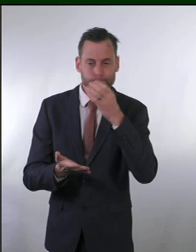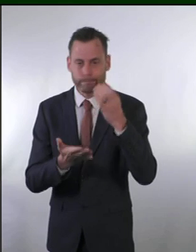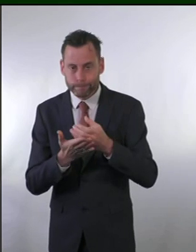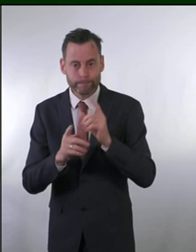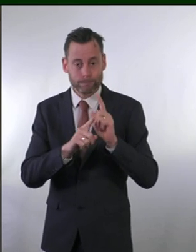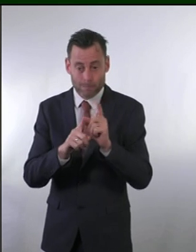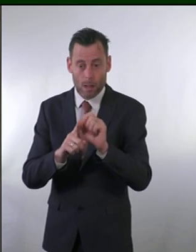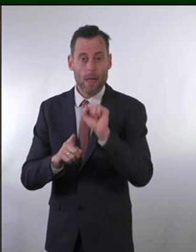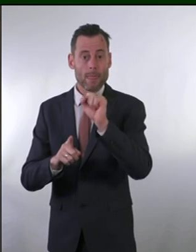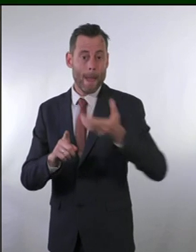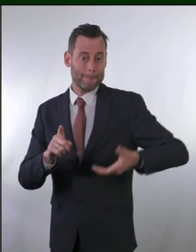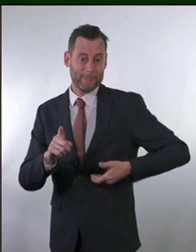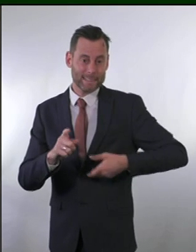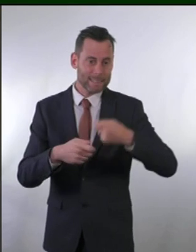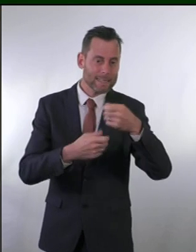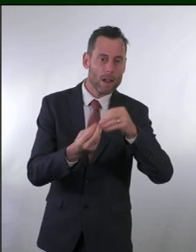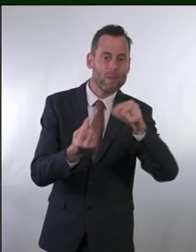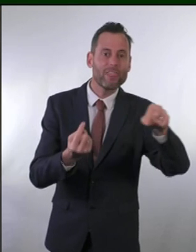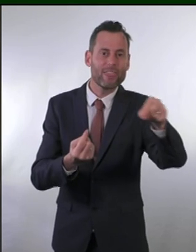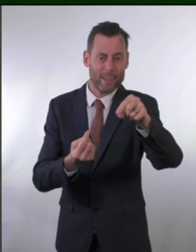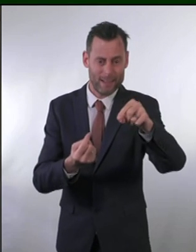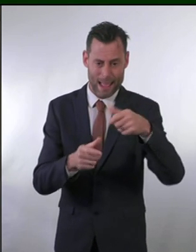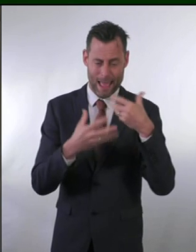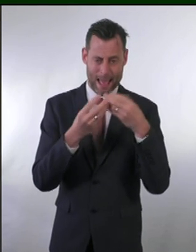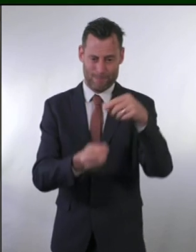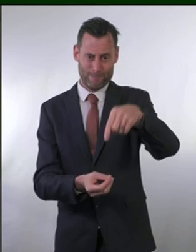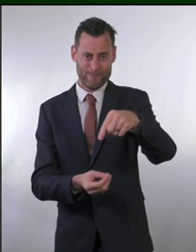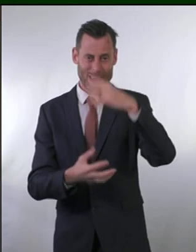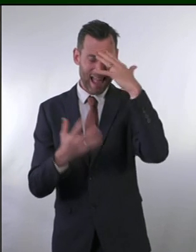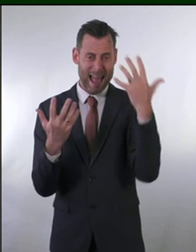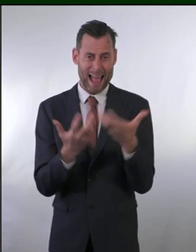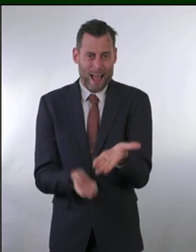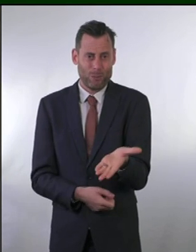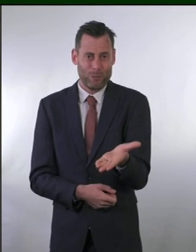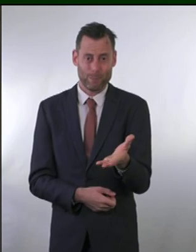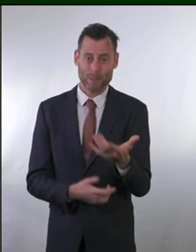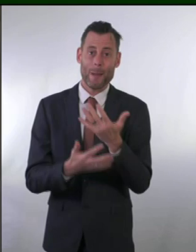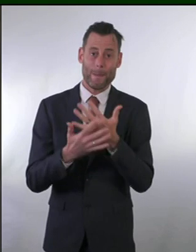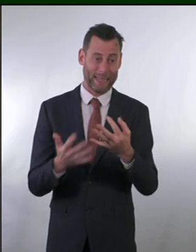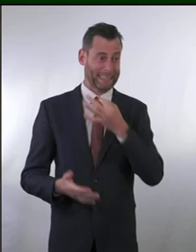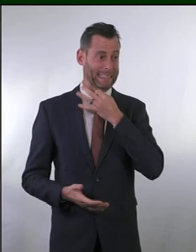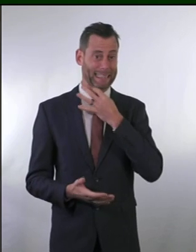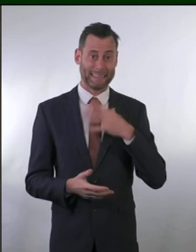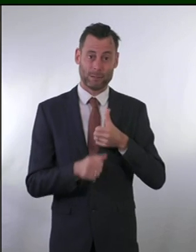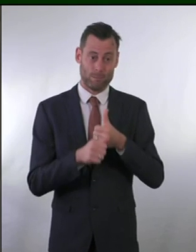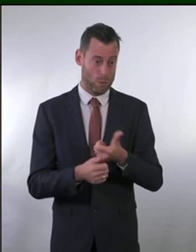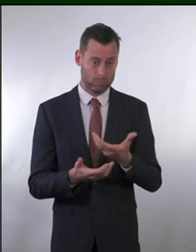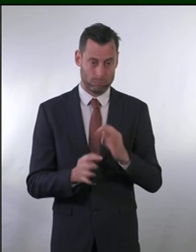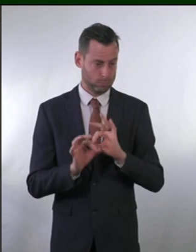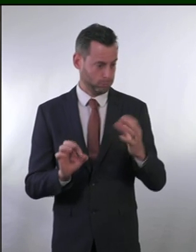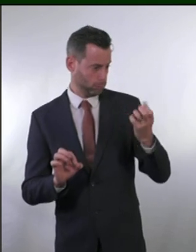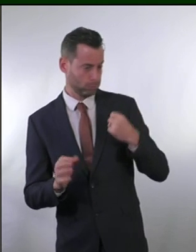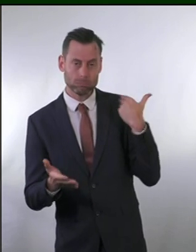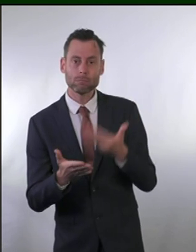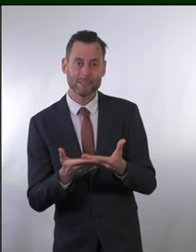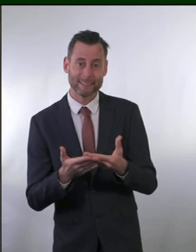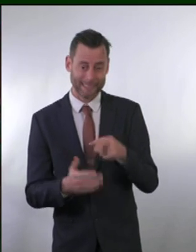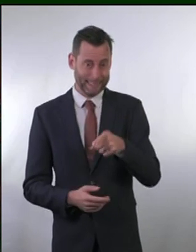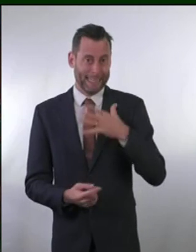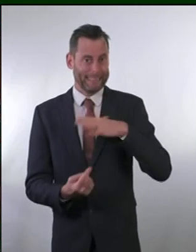What plans does he have to announce something to help these much-needed sectors that are in dire need and need assistance urgently?